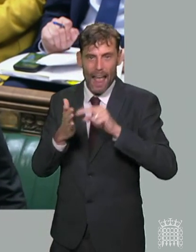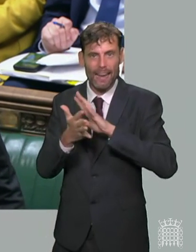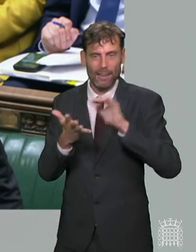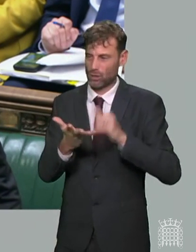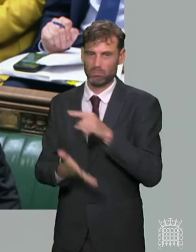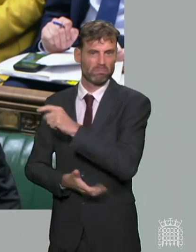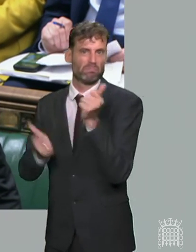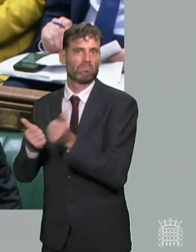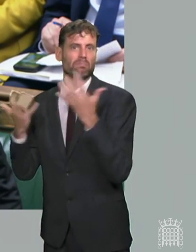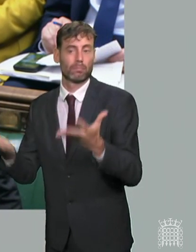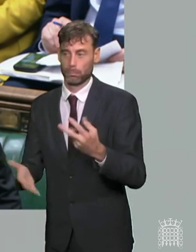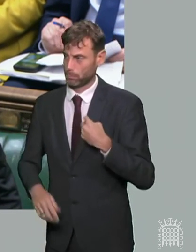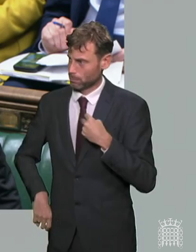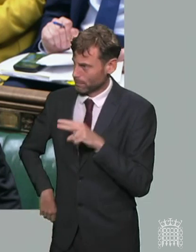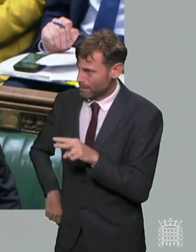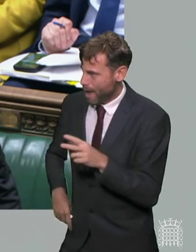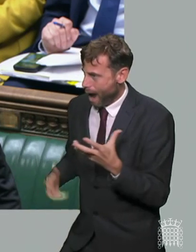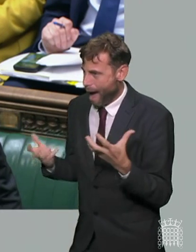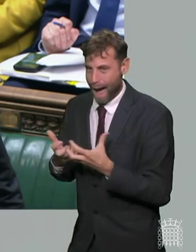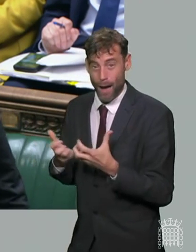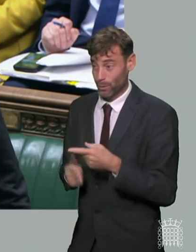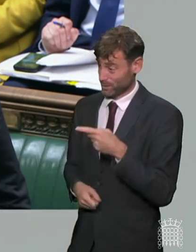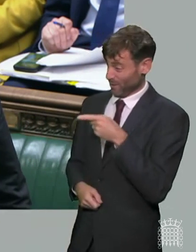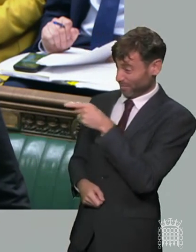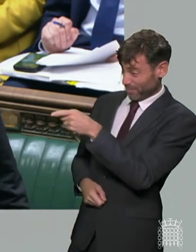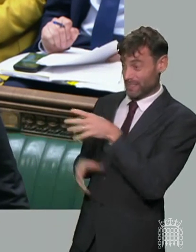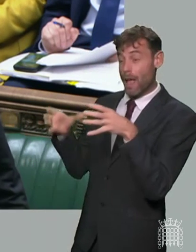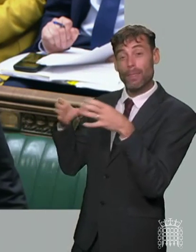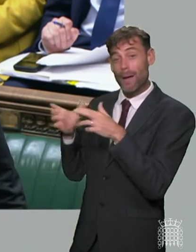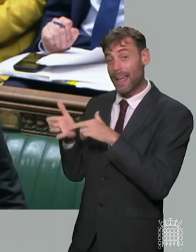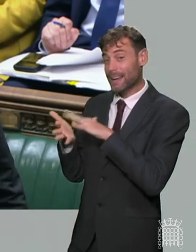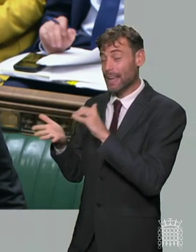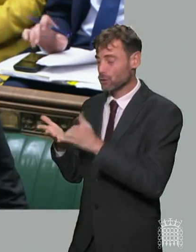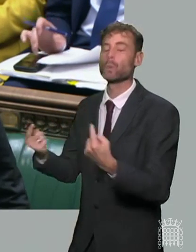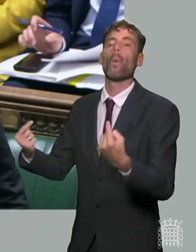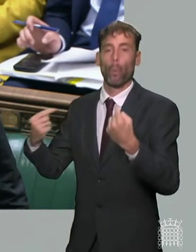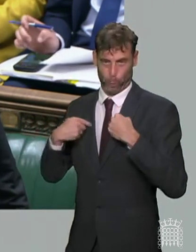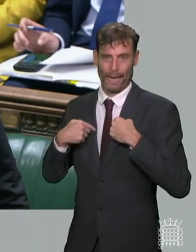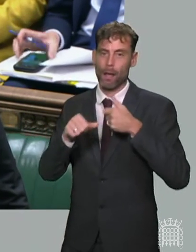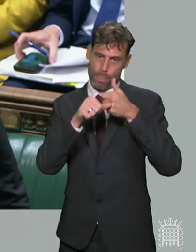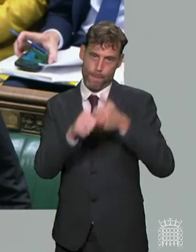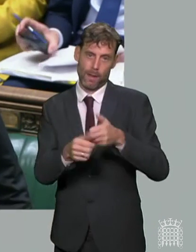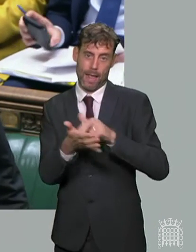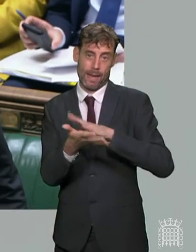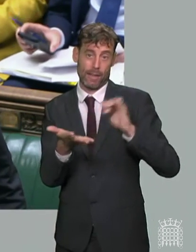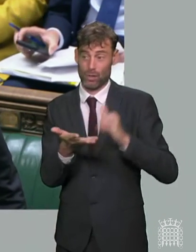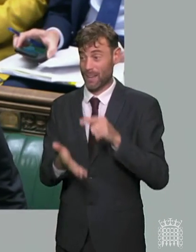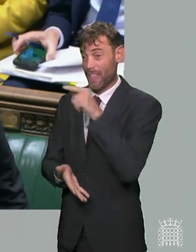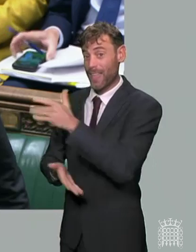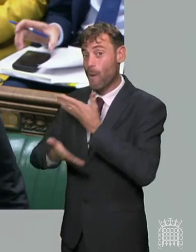It is quite clear that ours is now the party of the NHS, and that the Opposition simply do not have a plan.